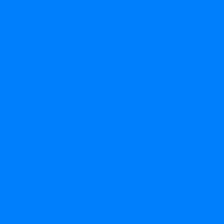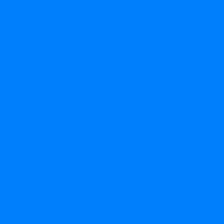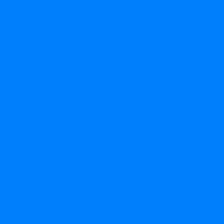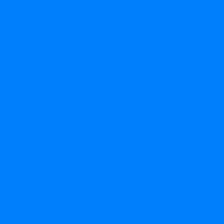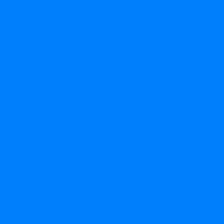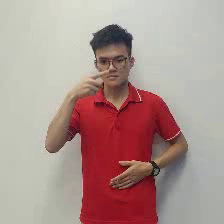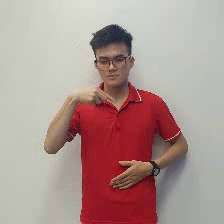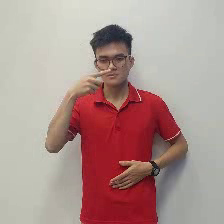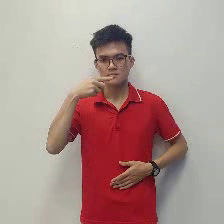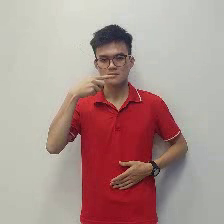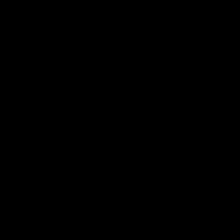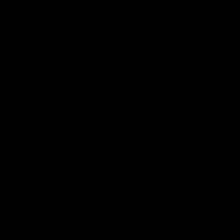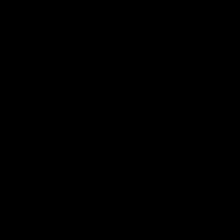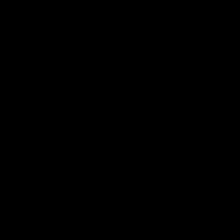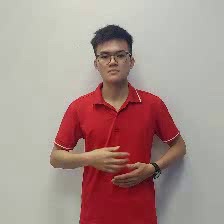Nói